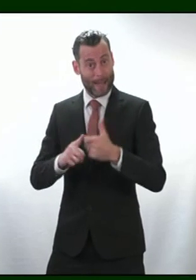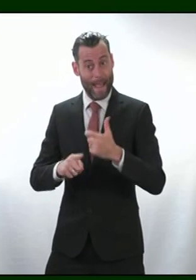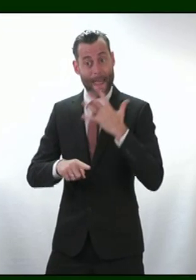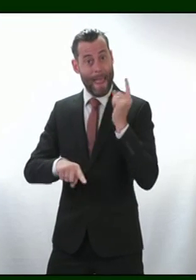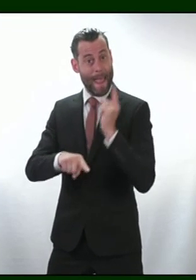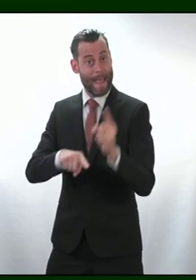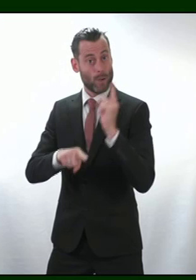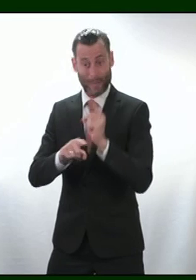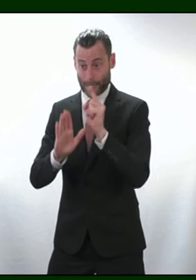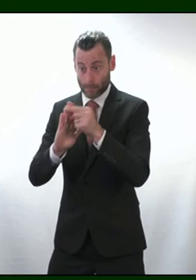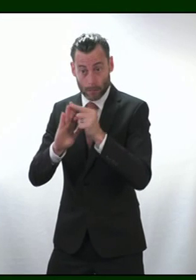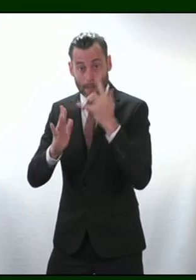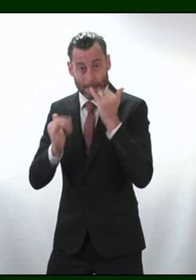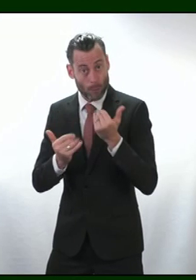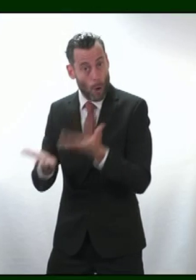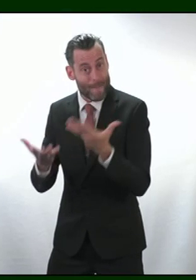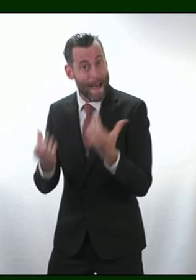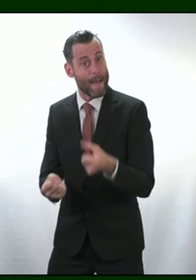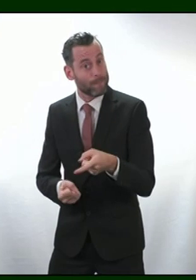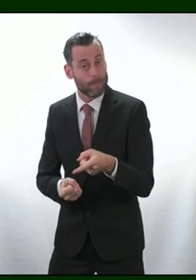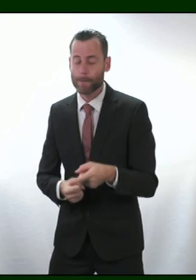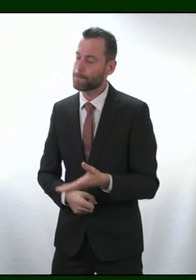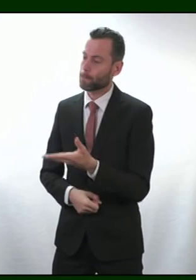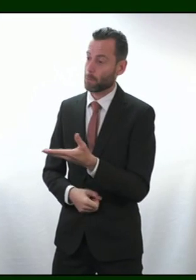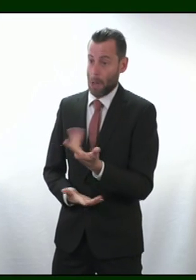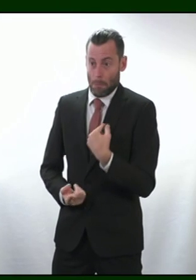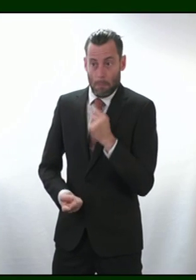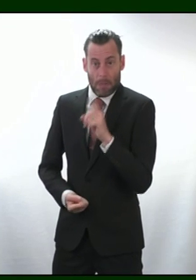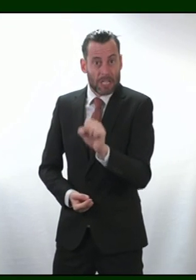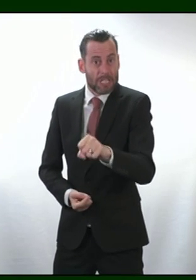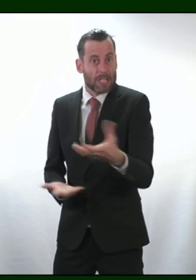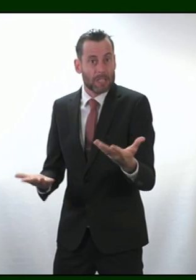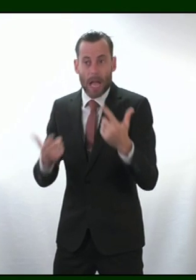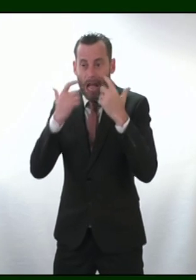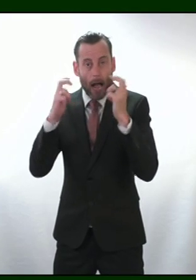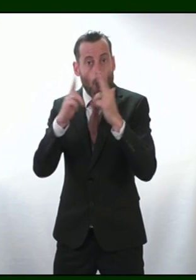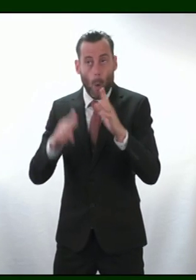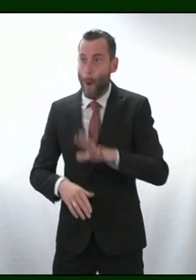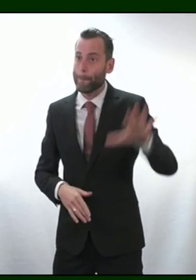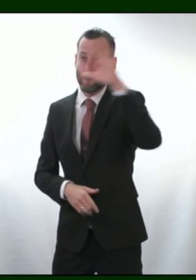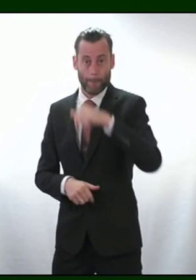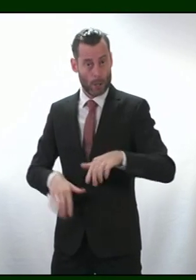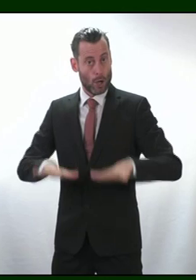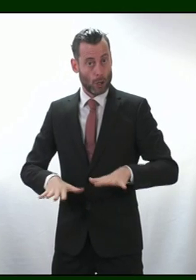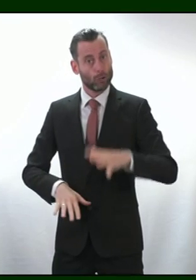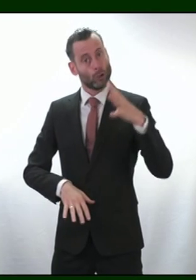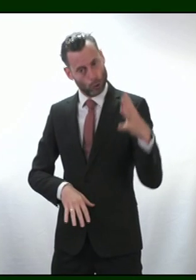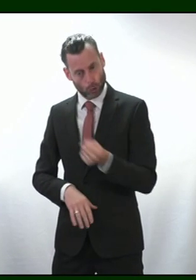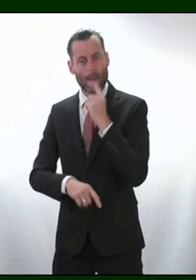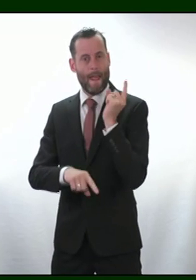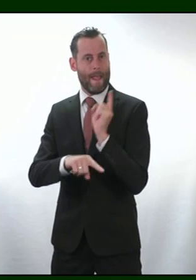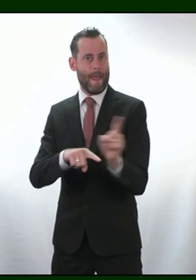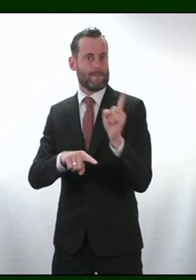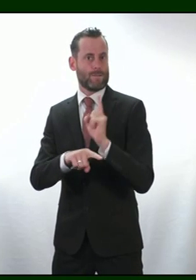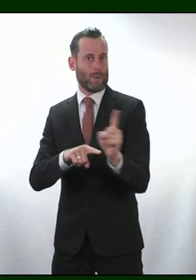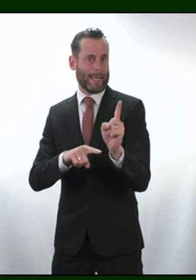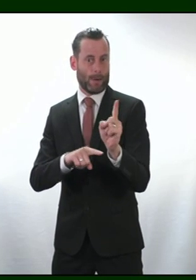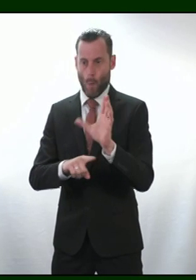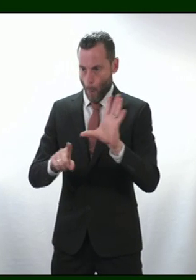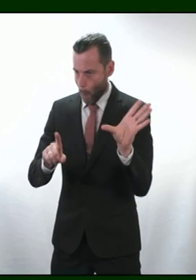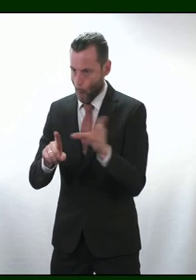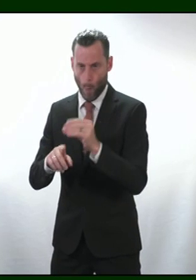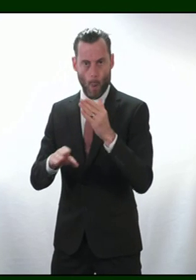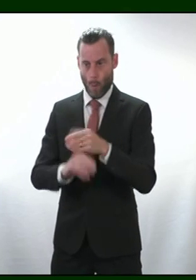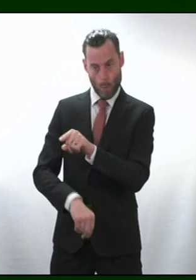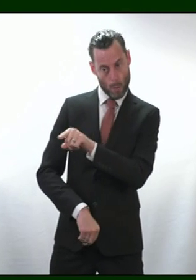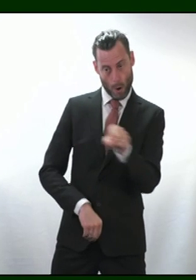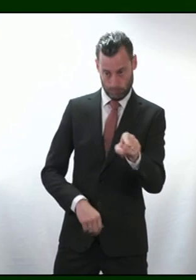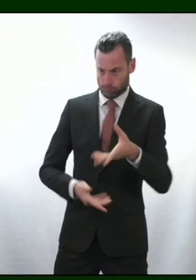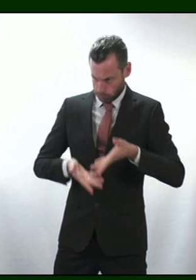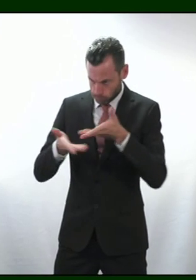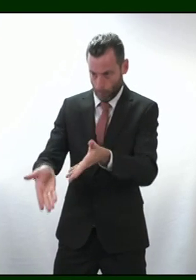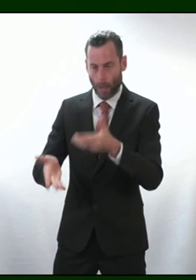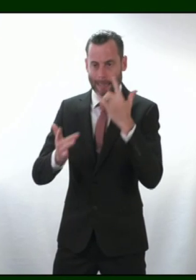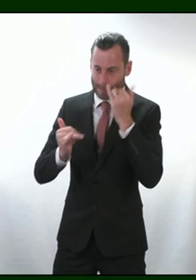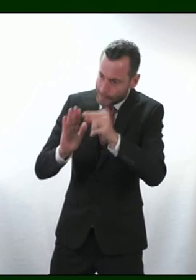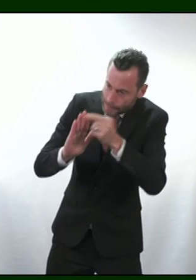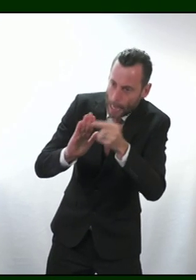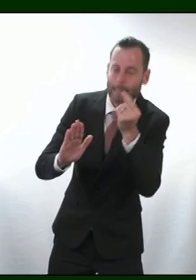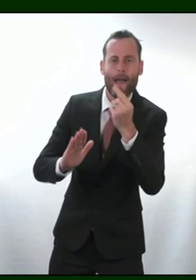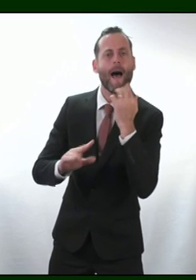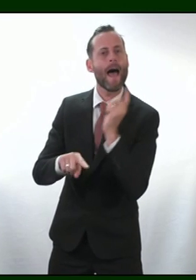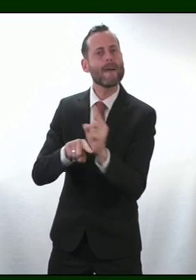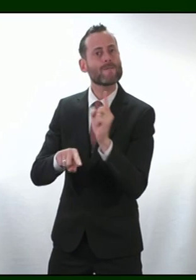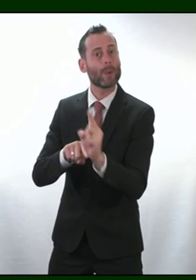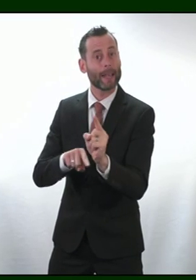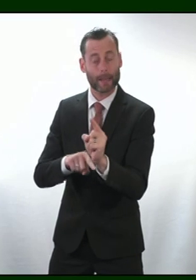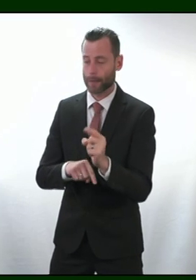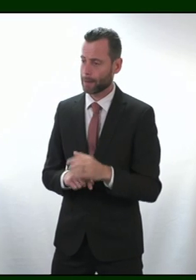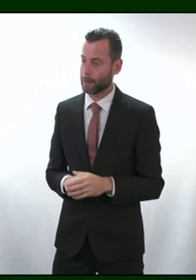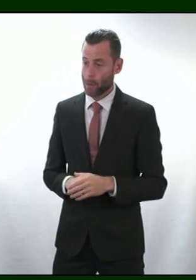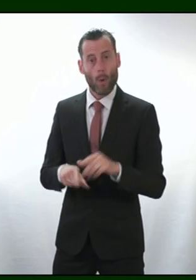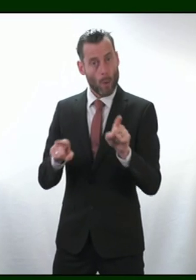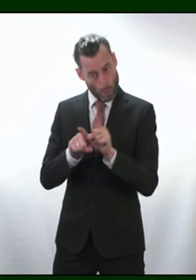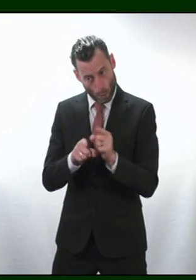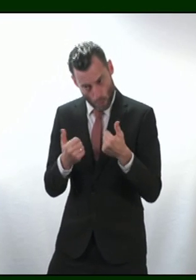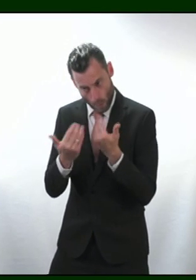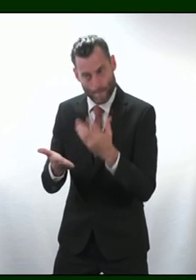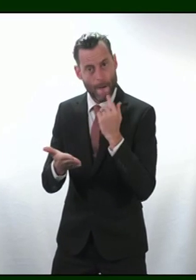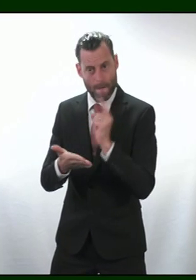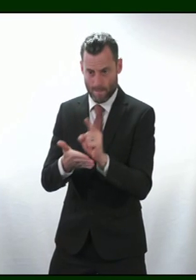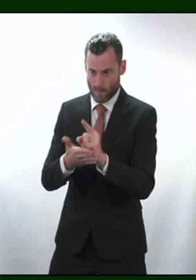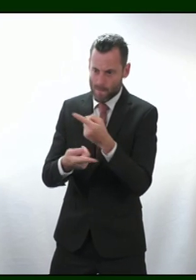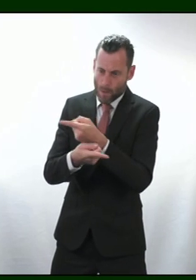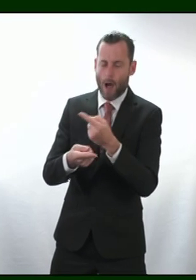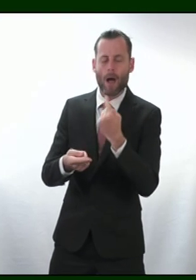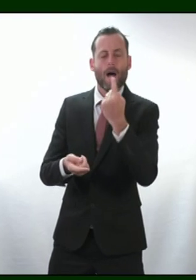Yes, to the best of my knowledge, care homes in this country should get weekly tests for all staff members and tests every 28 days for the residents in the care homes.